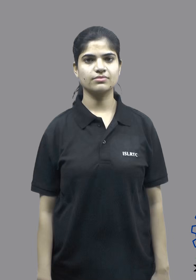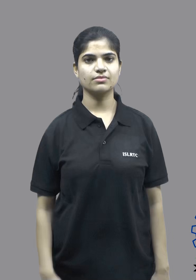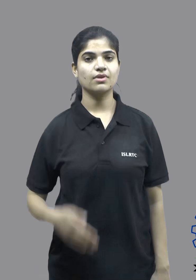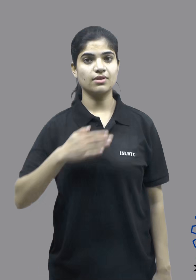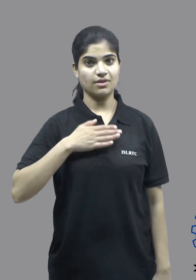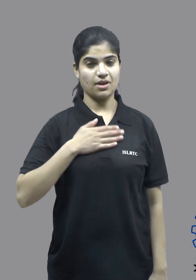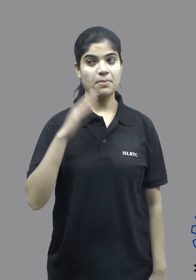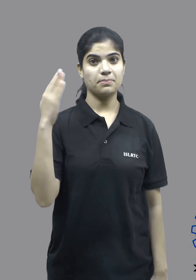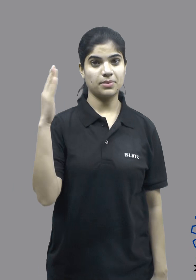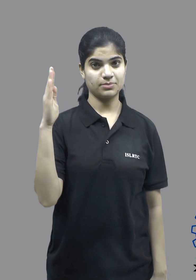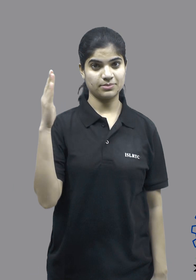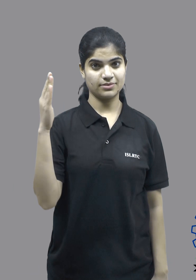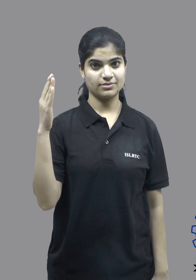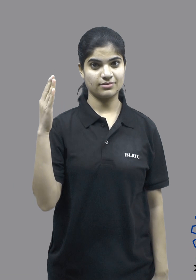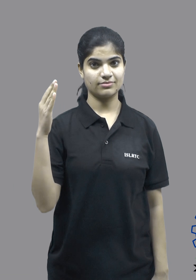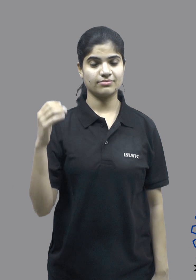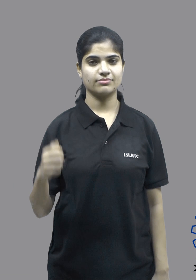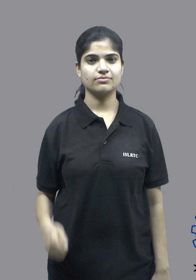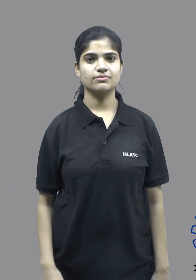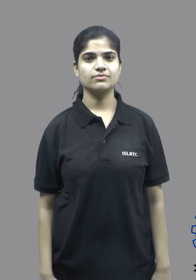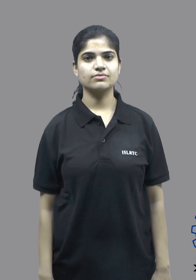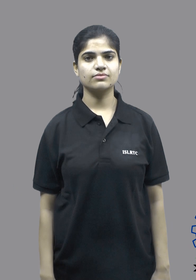Leaf